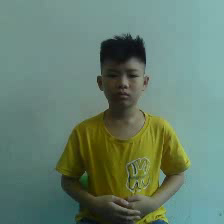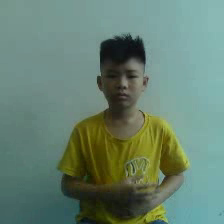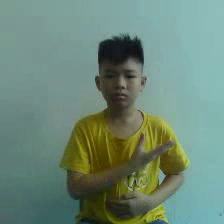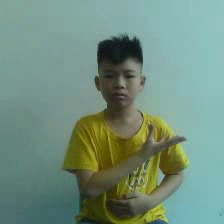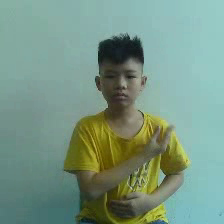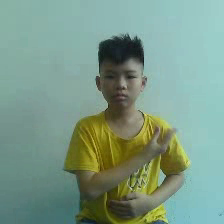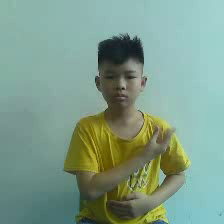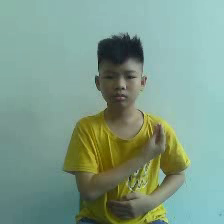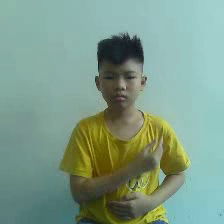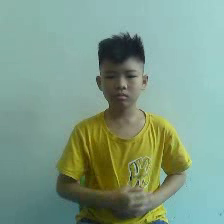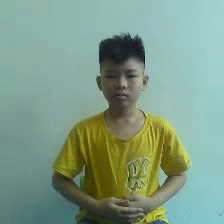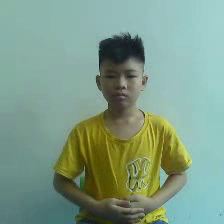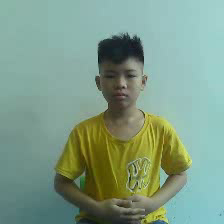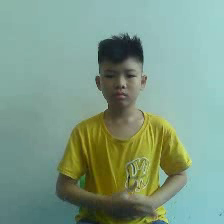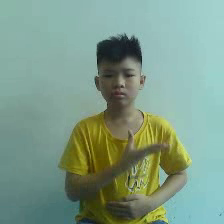Xúc động